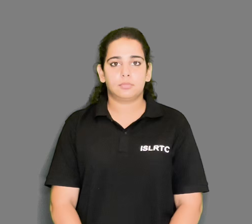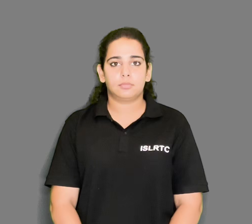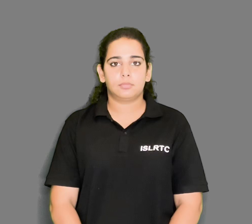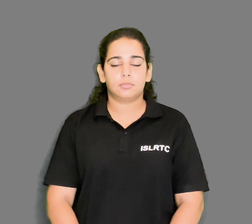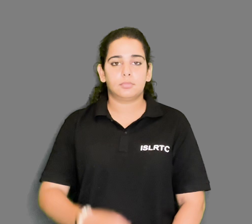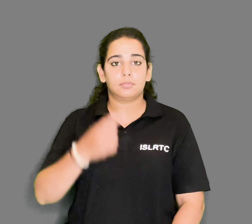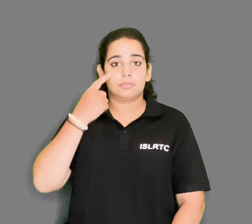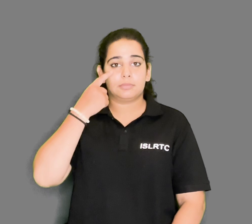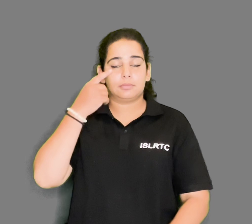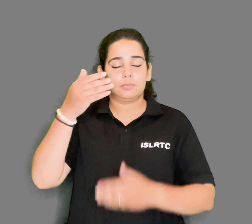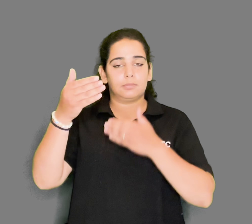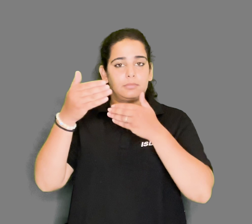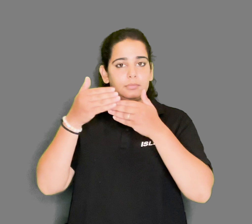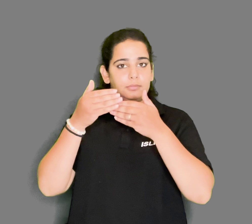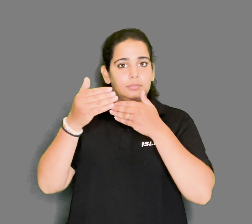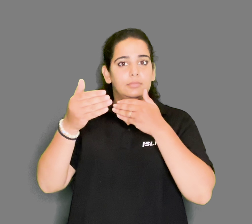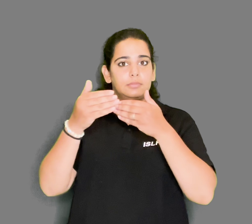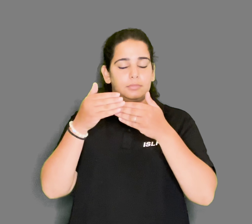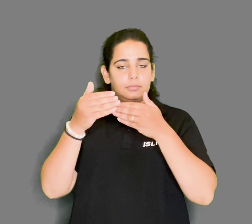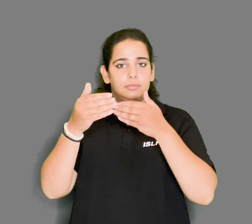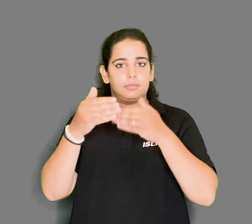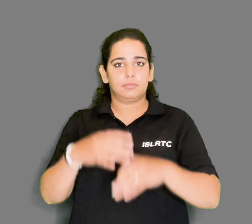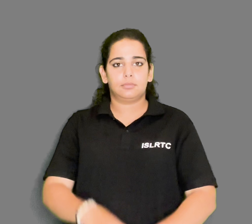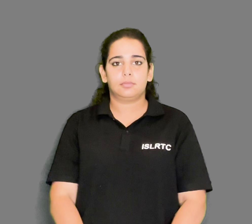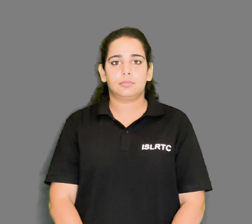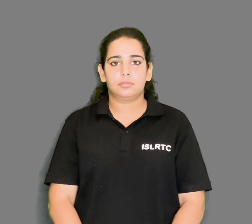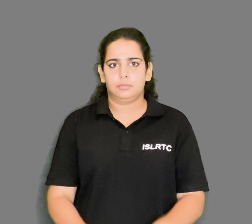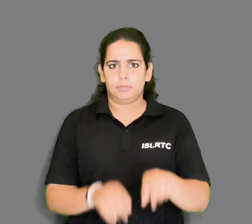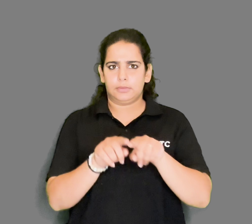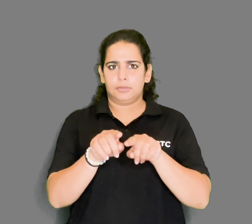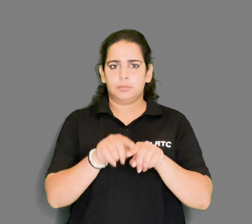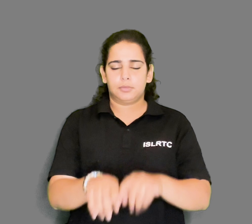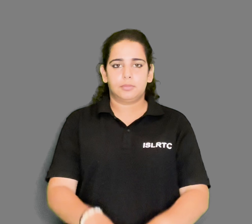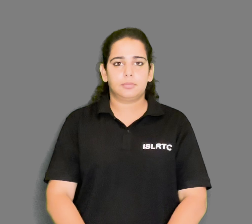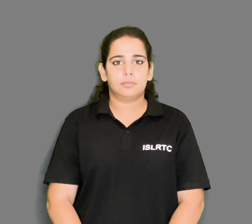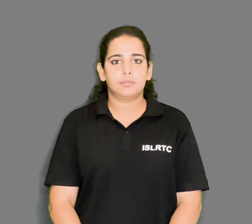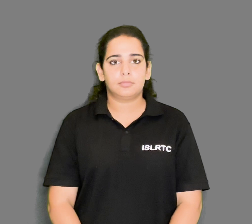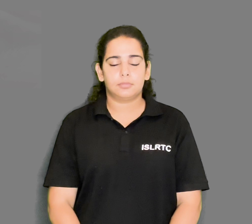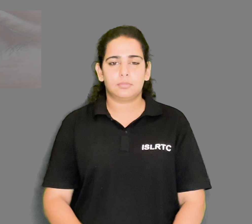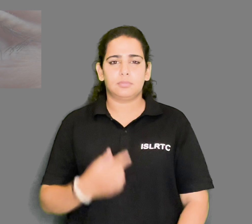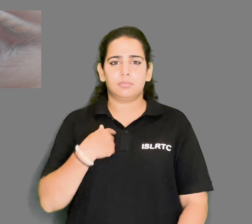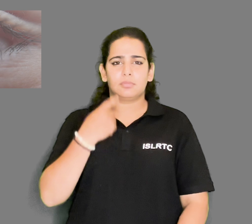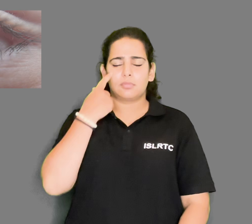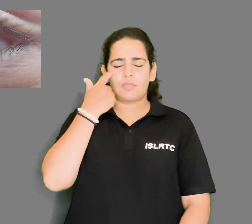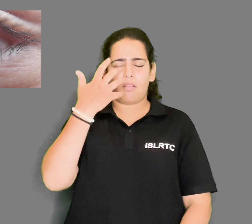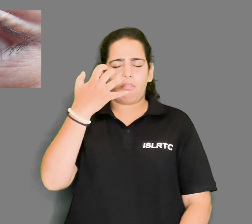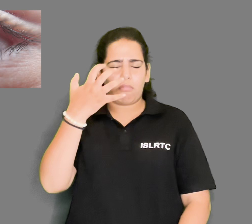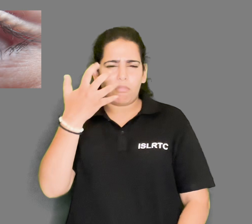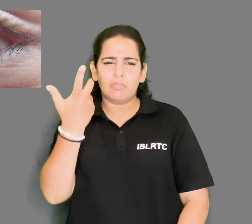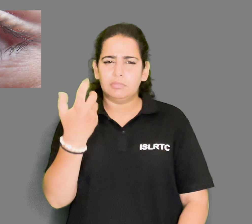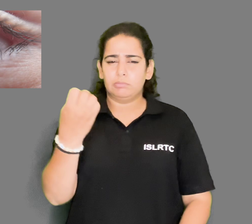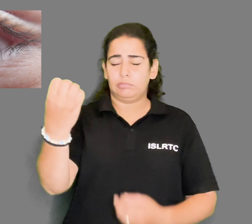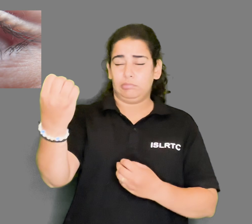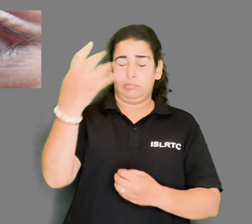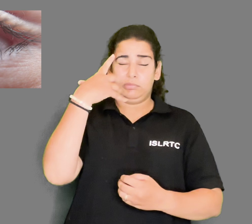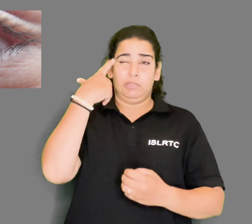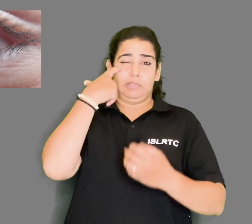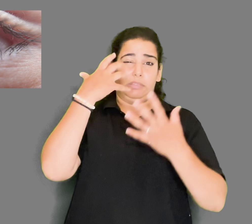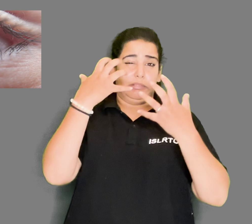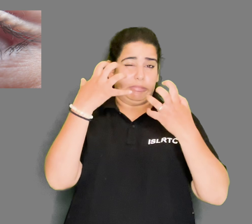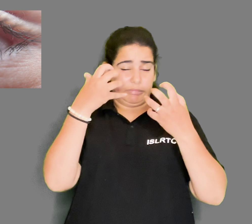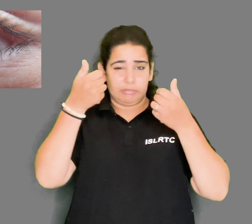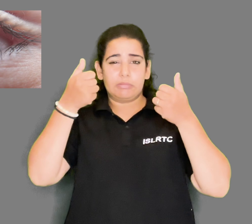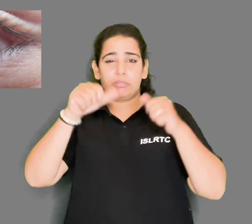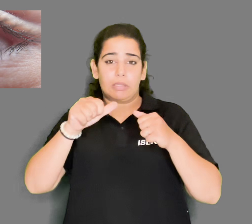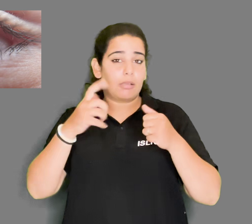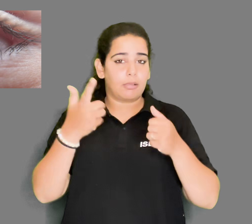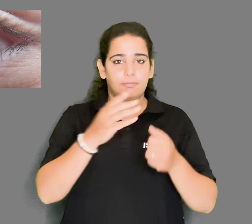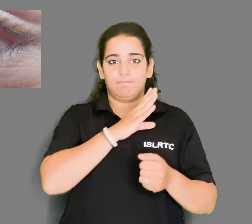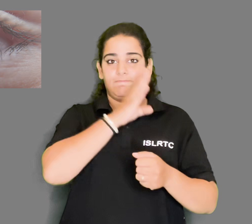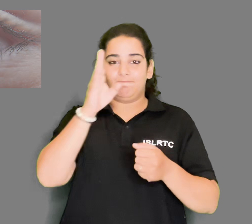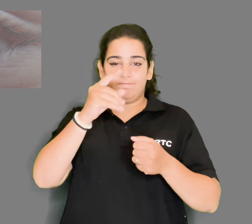Optical relating to sight especially in relation to the action of light